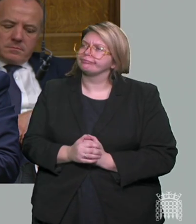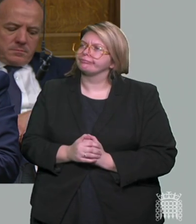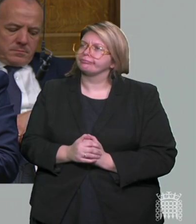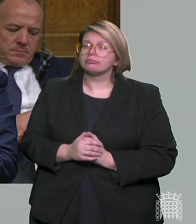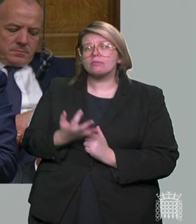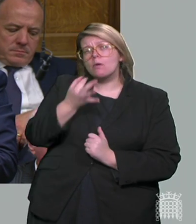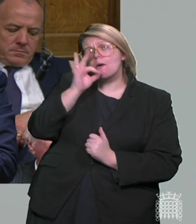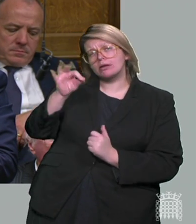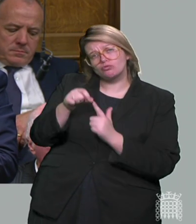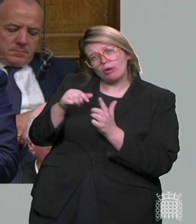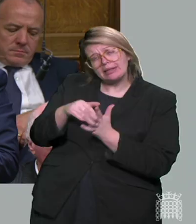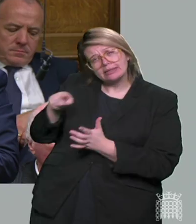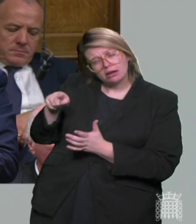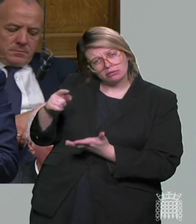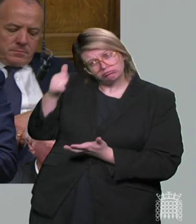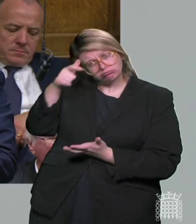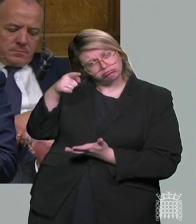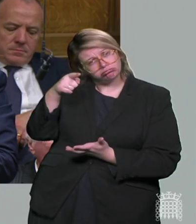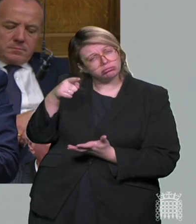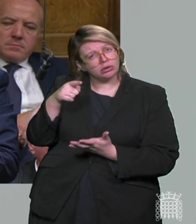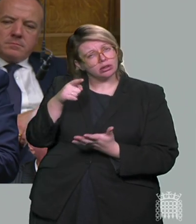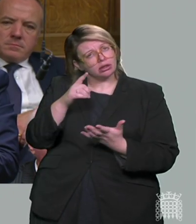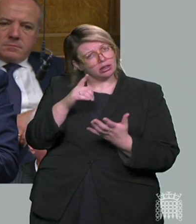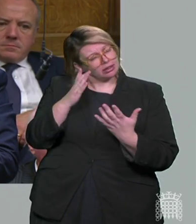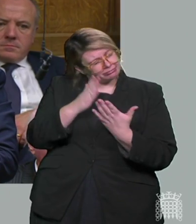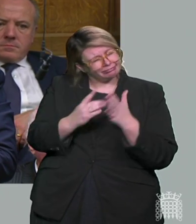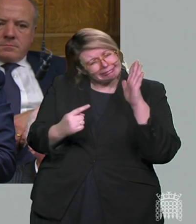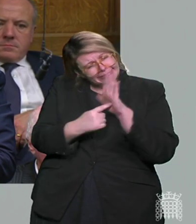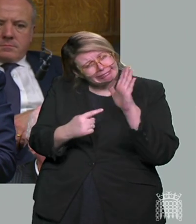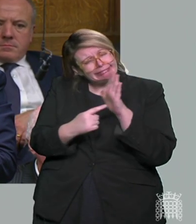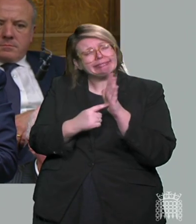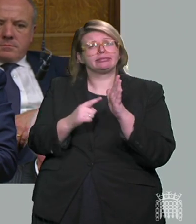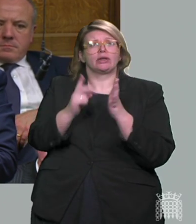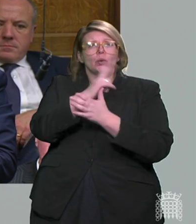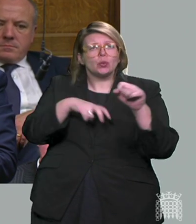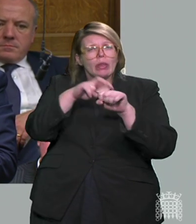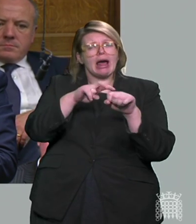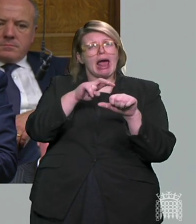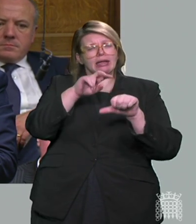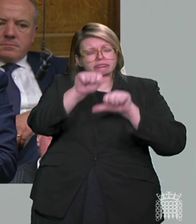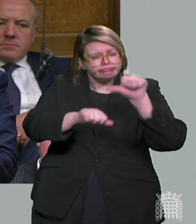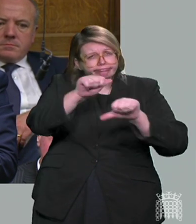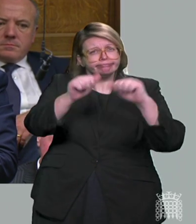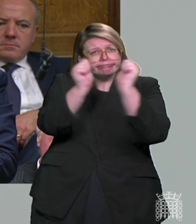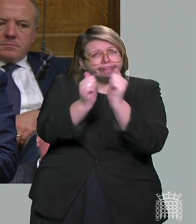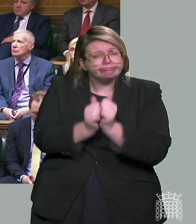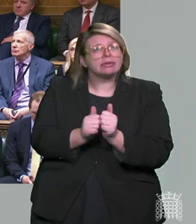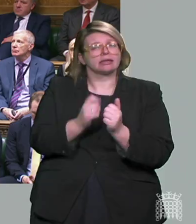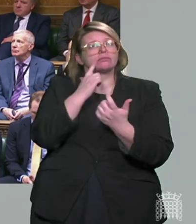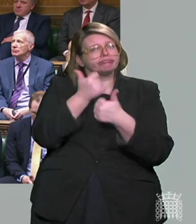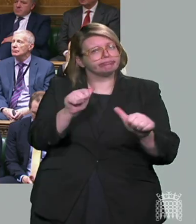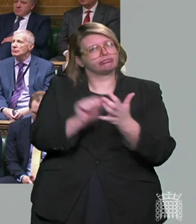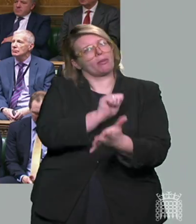Does he accept how important the constitutional and democratic issues are in relation to getting a solution?